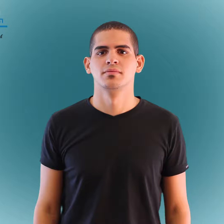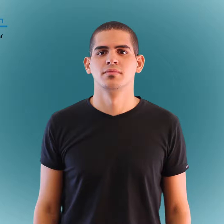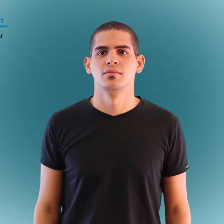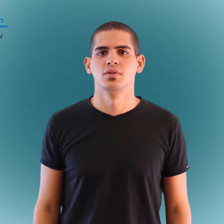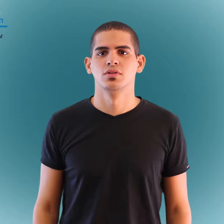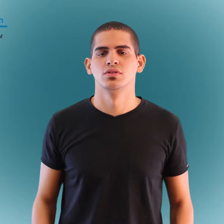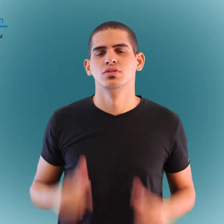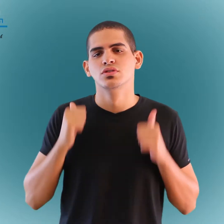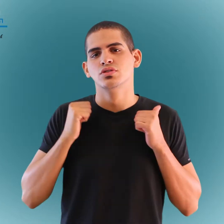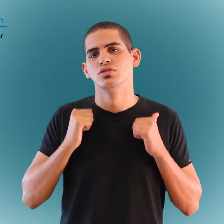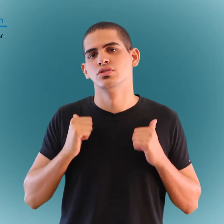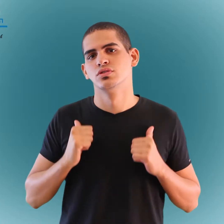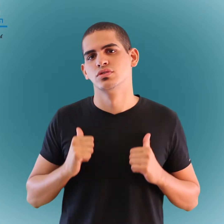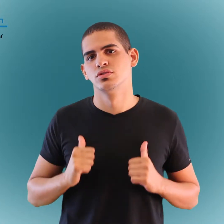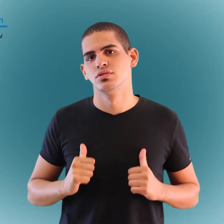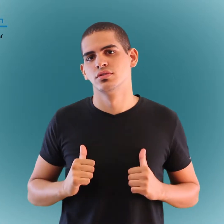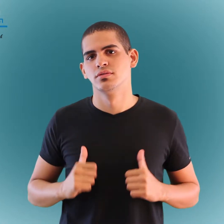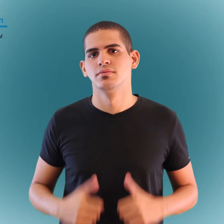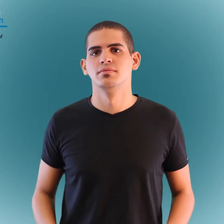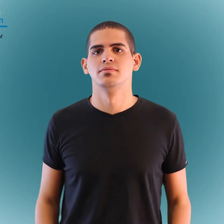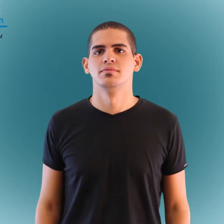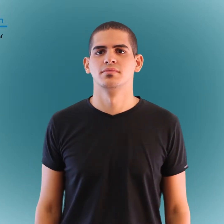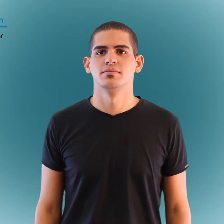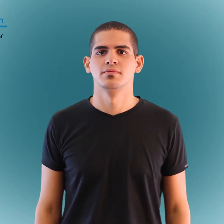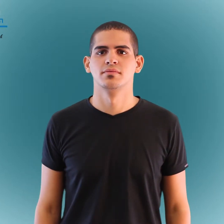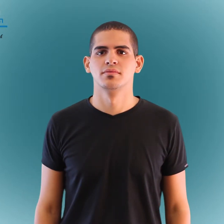רגוע